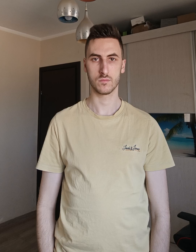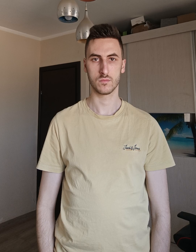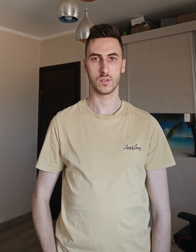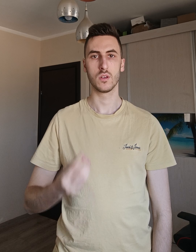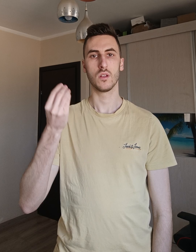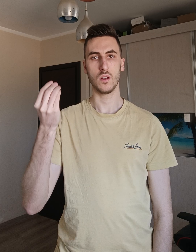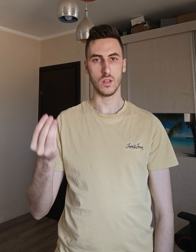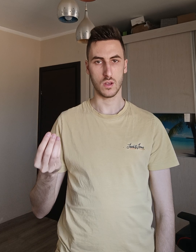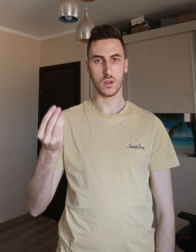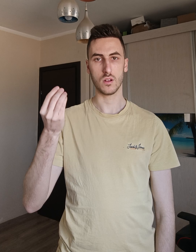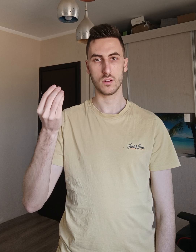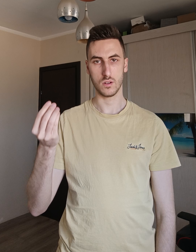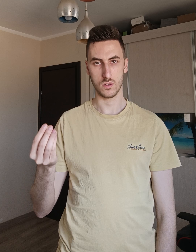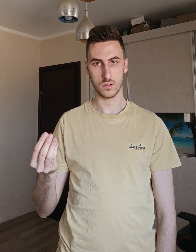לאט